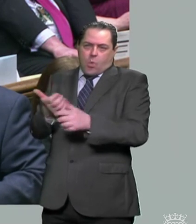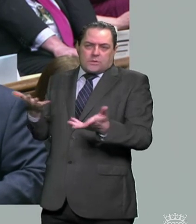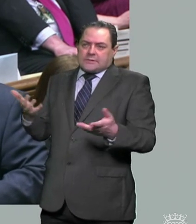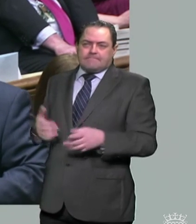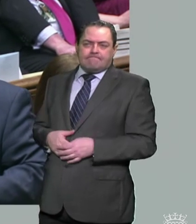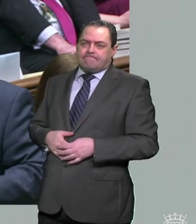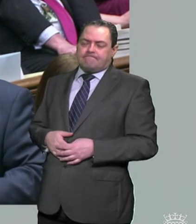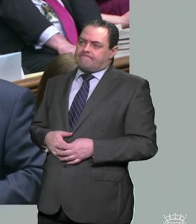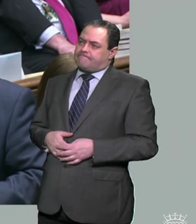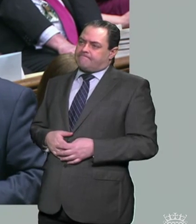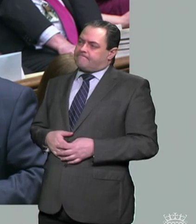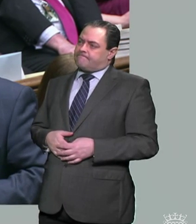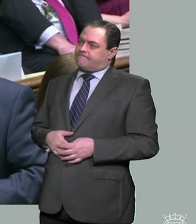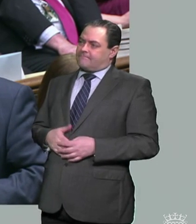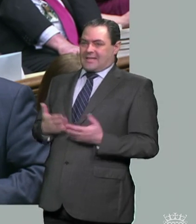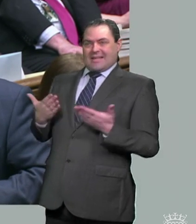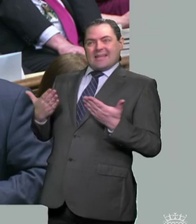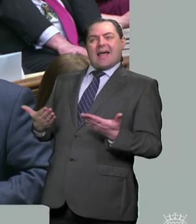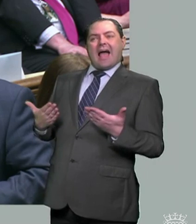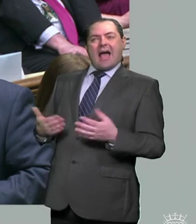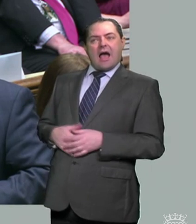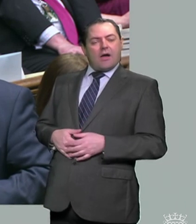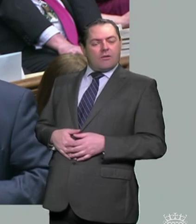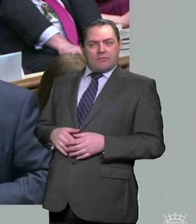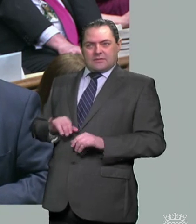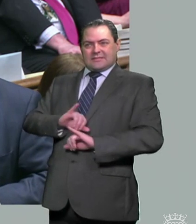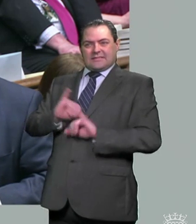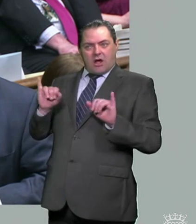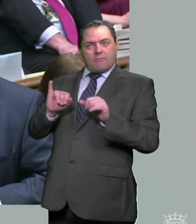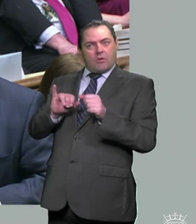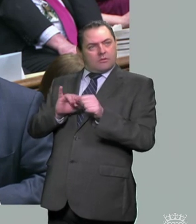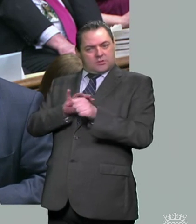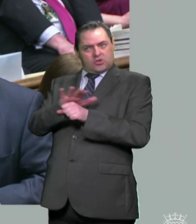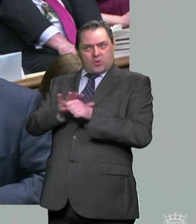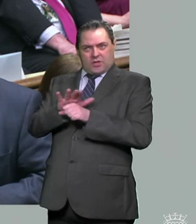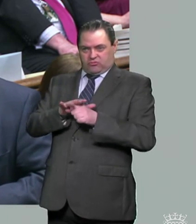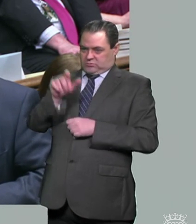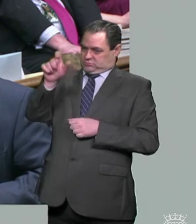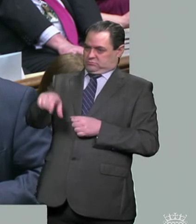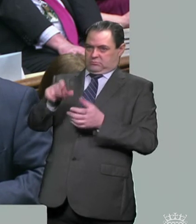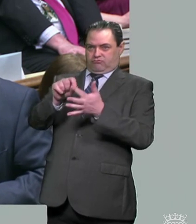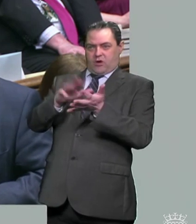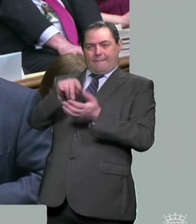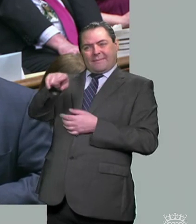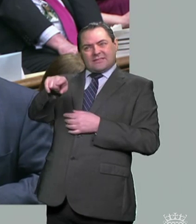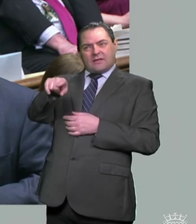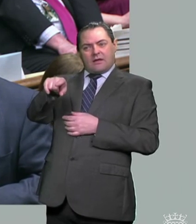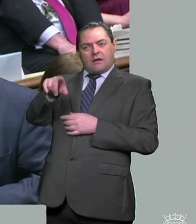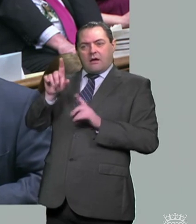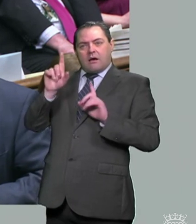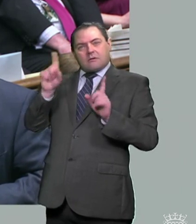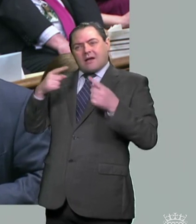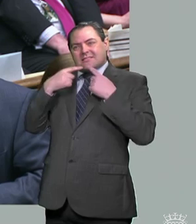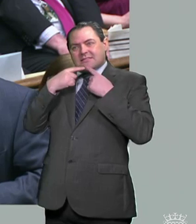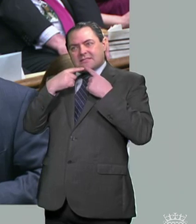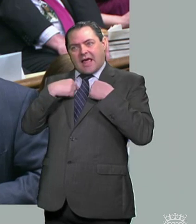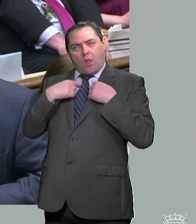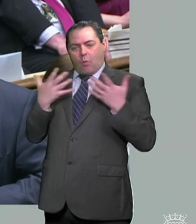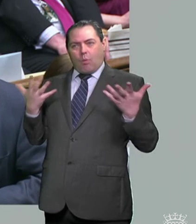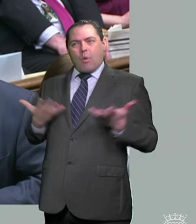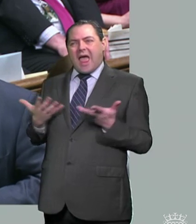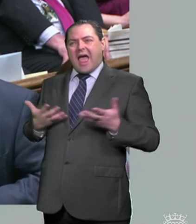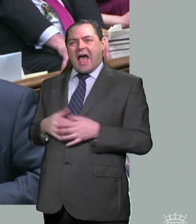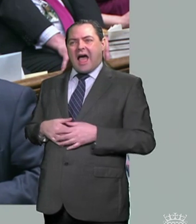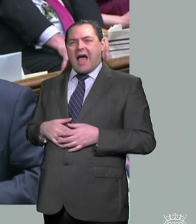We have now reached the ridiculous scenario of a Prime Minister who cannot even tell us where he was.